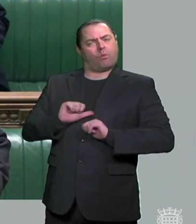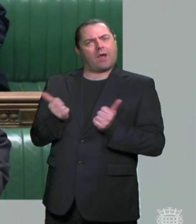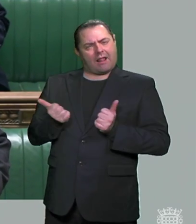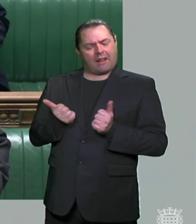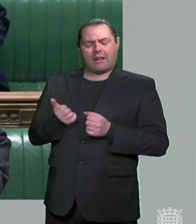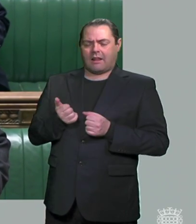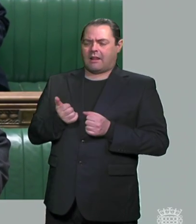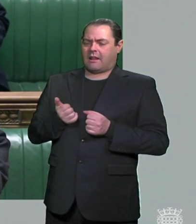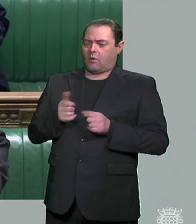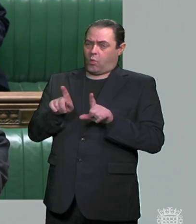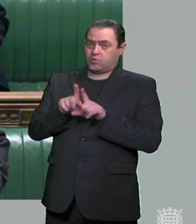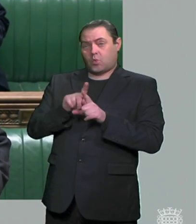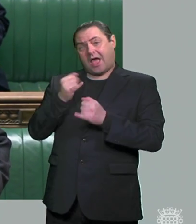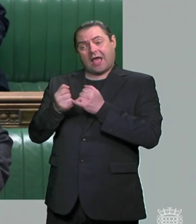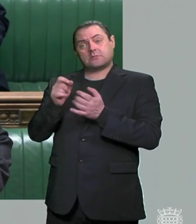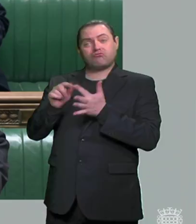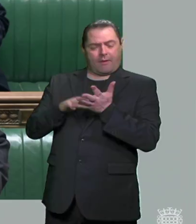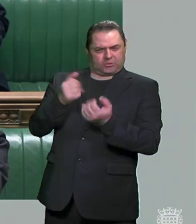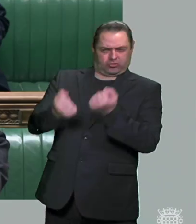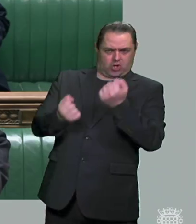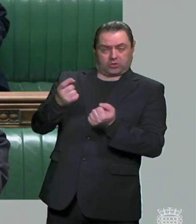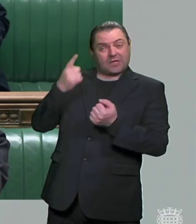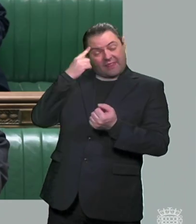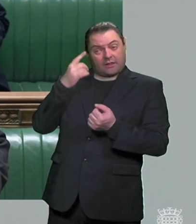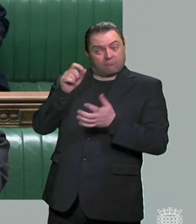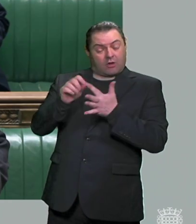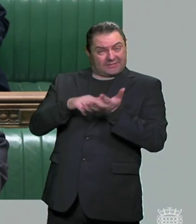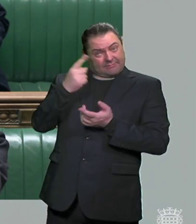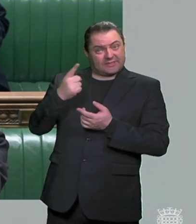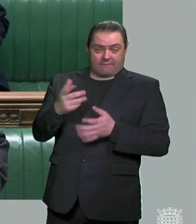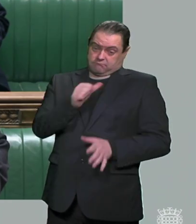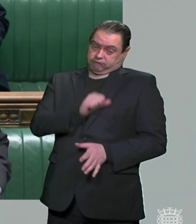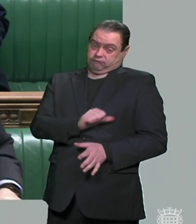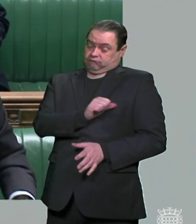Ultimately, the Prime Minister is the judge and I think he is a man of integrity.